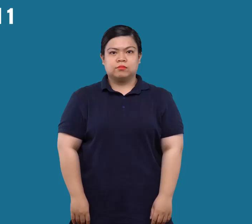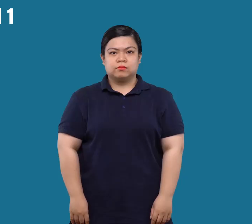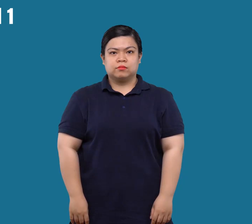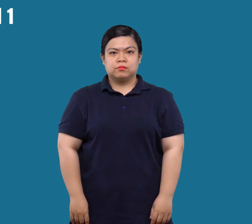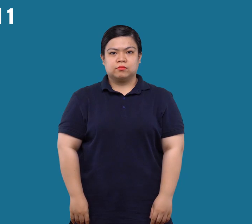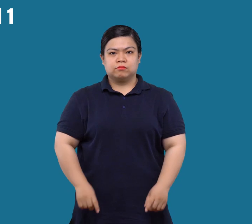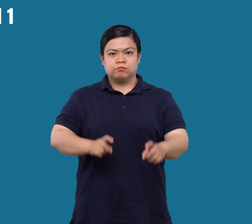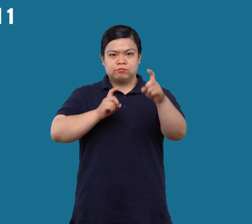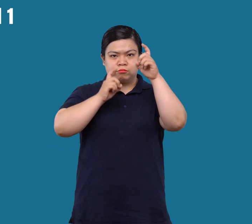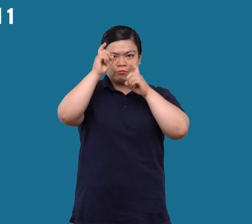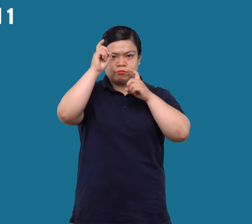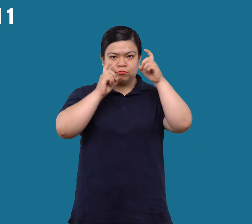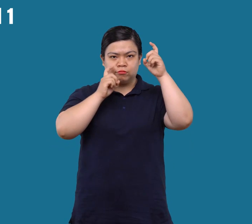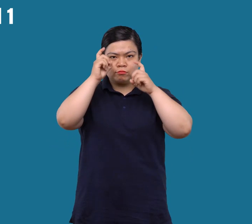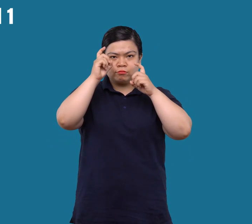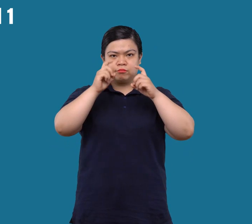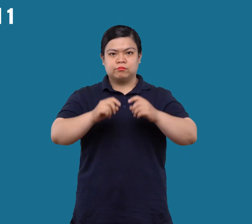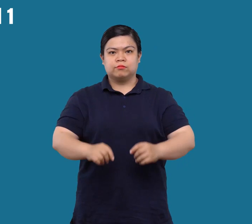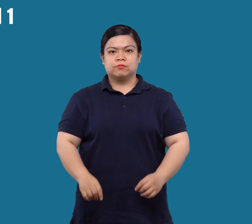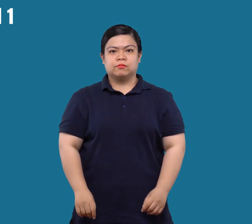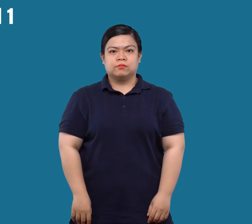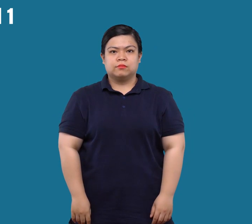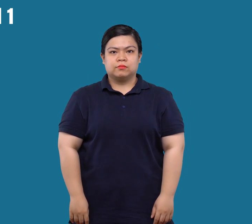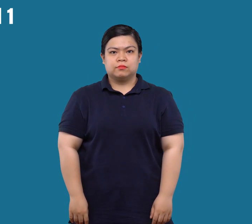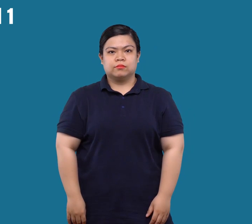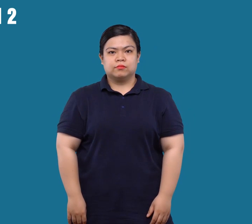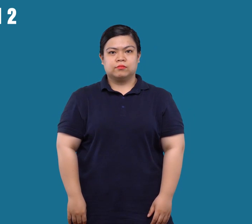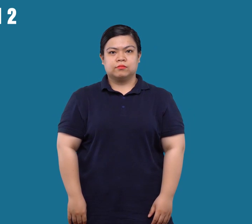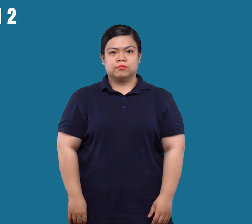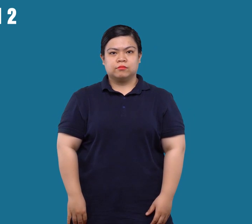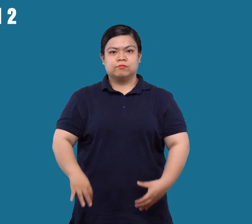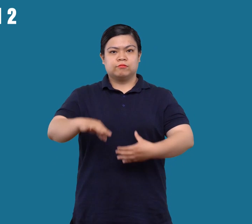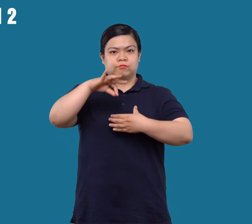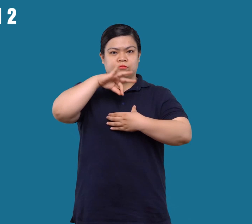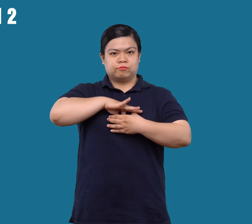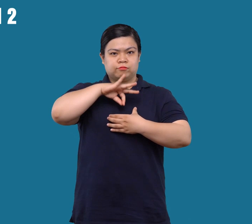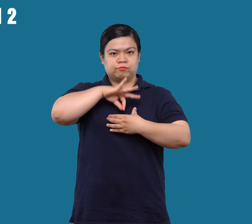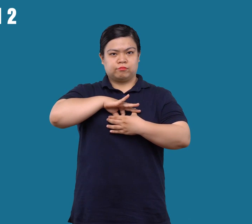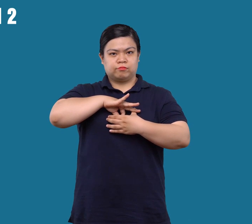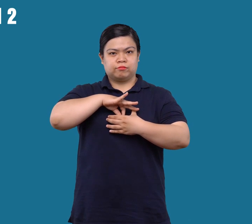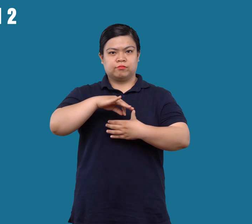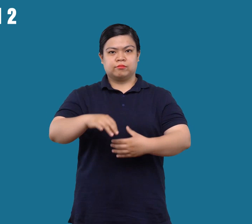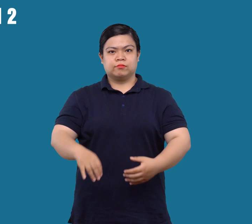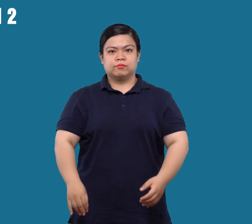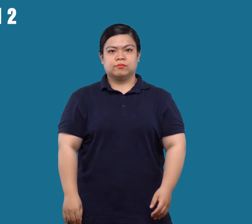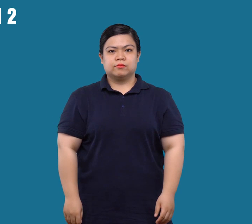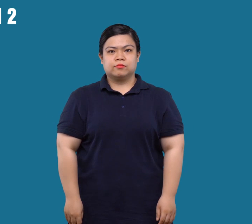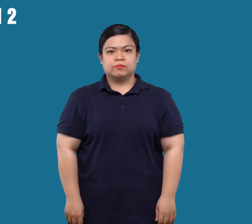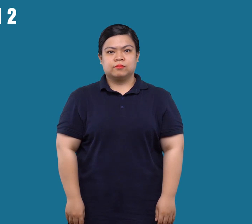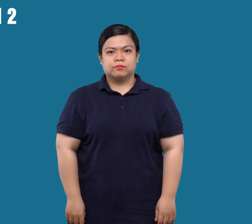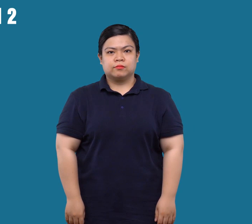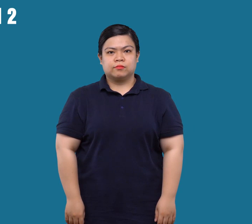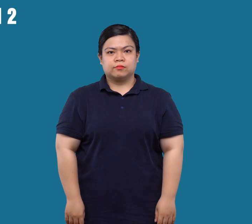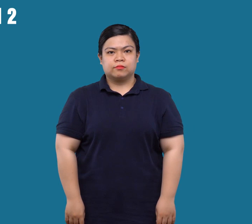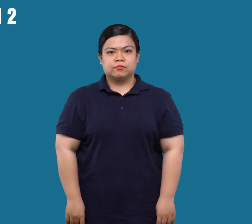thái độ